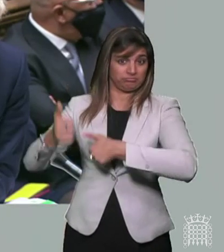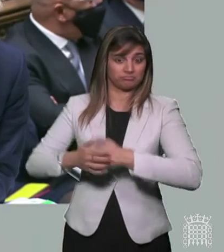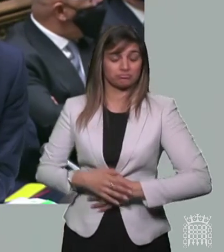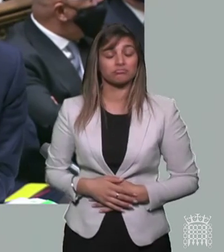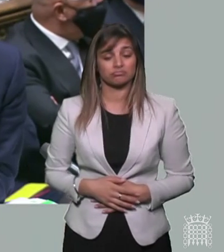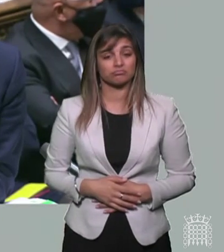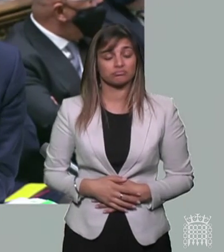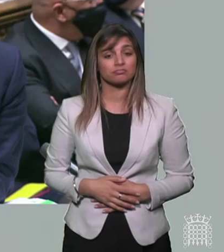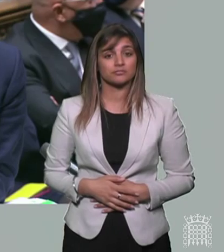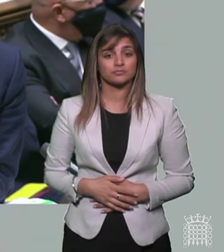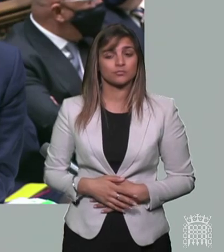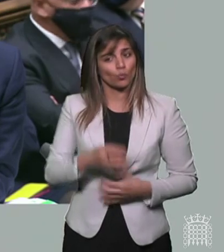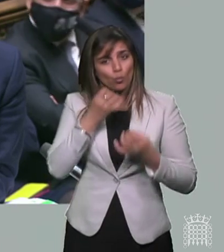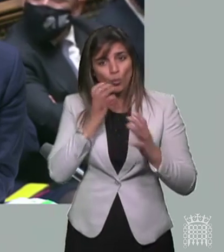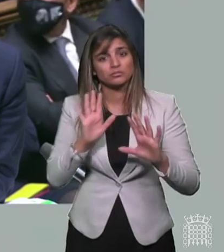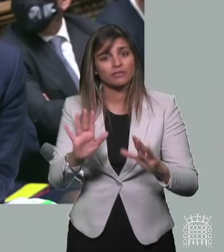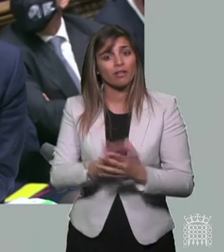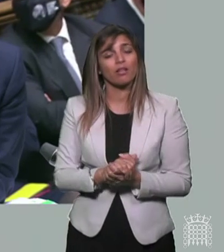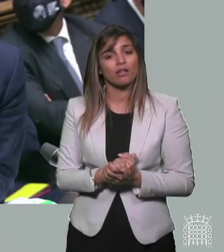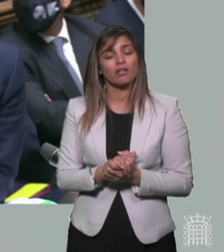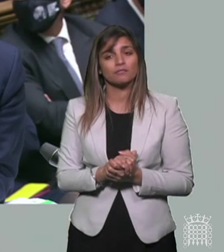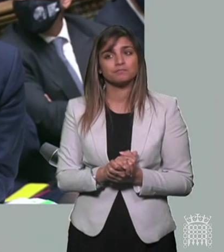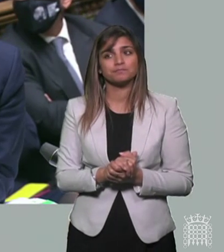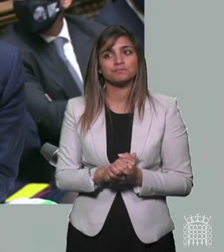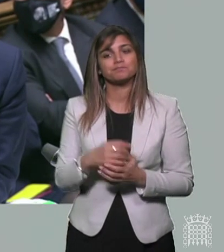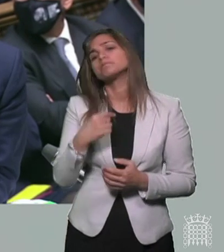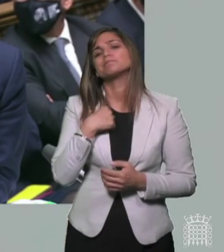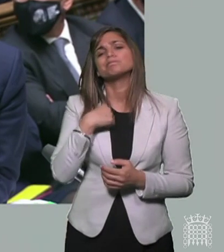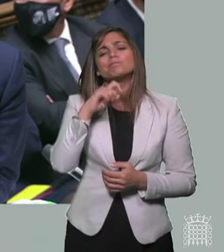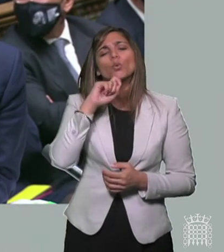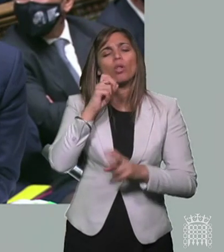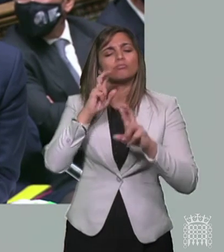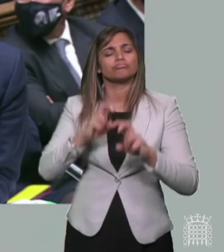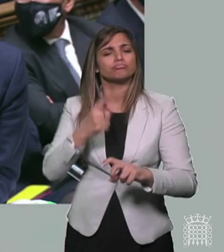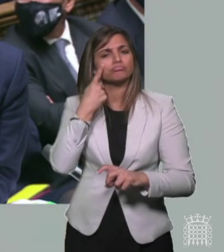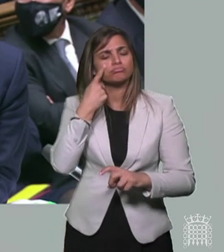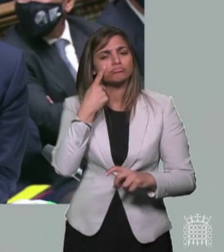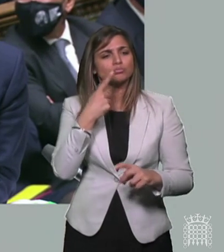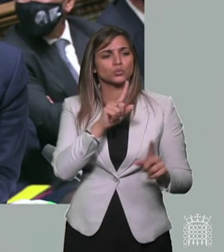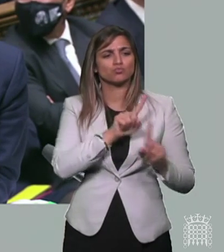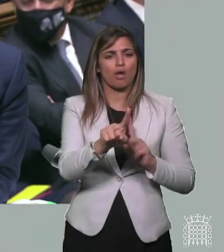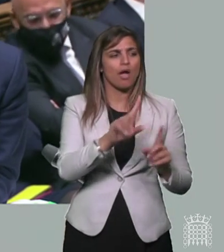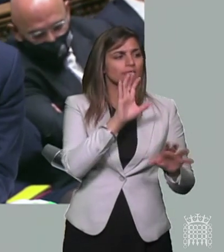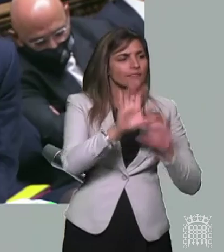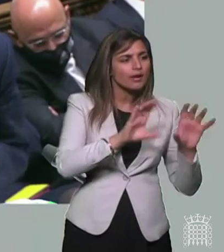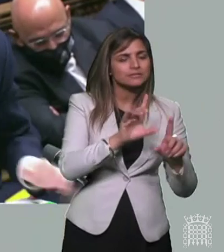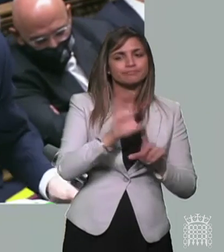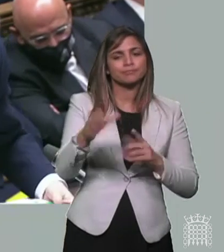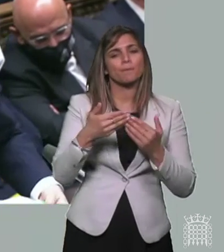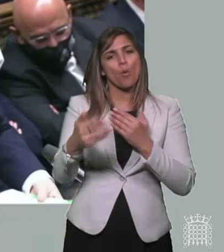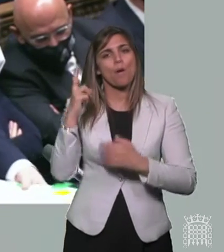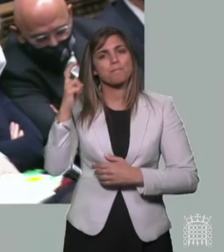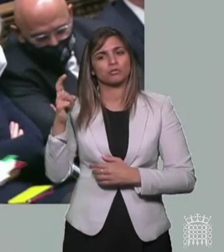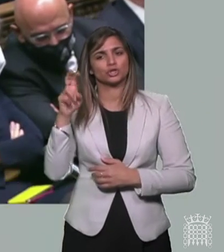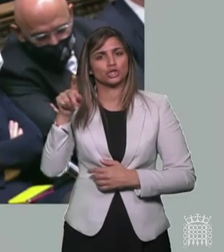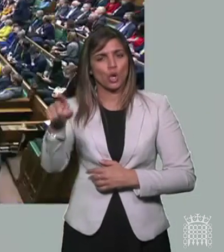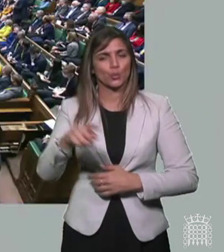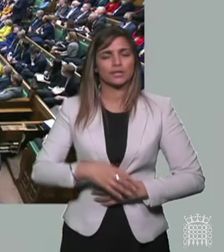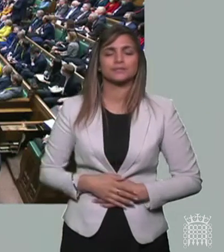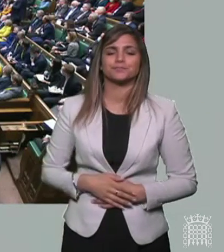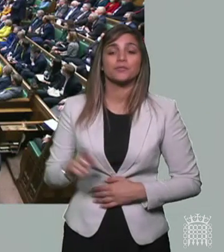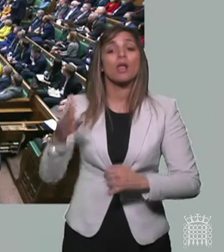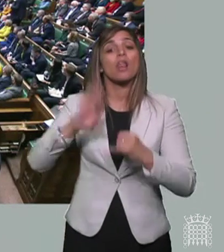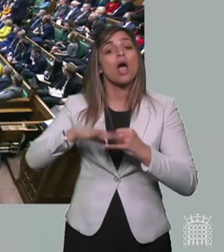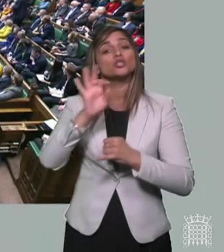I will certainly see what we can do to satisfy his request for more buses in Stoke as fast as possible.